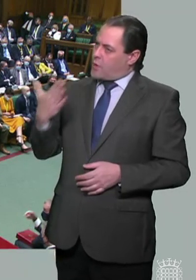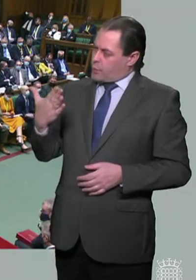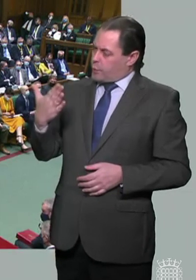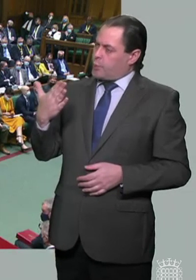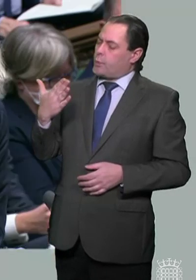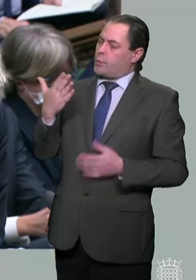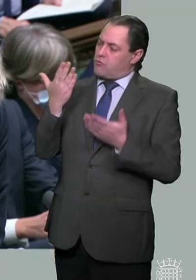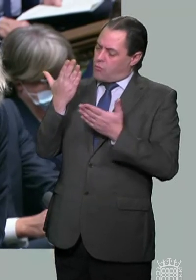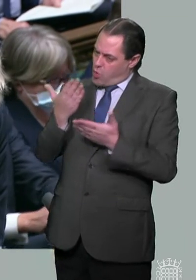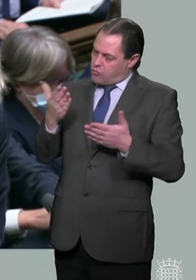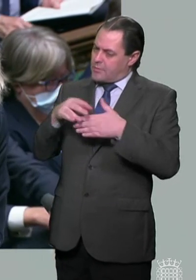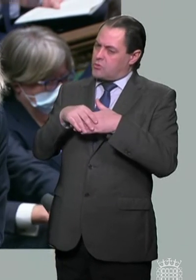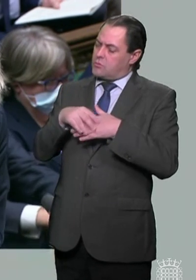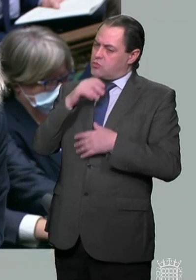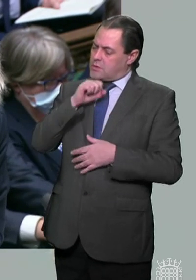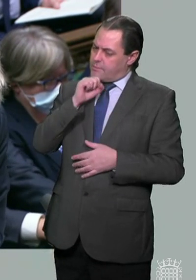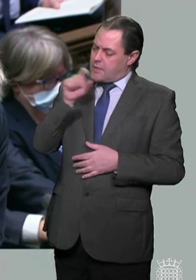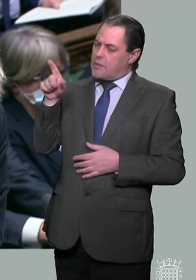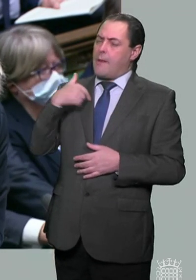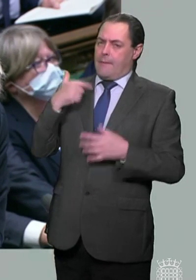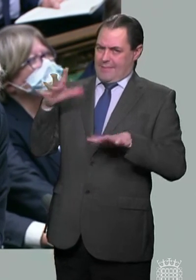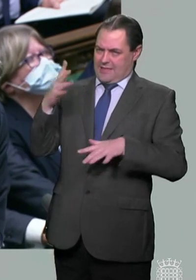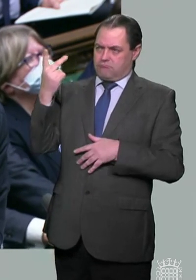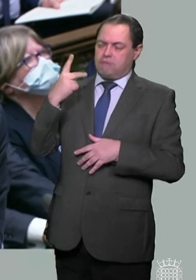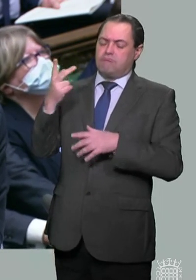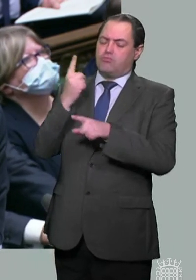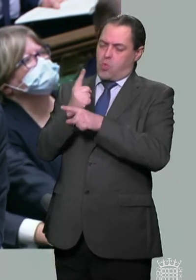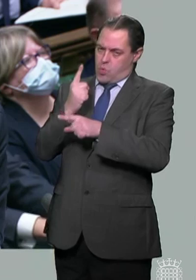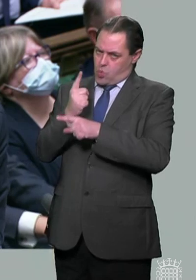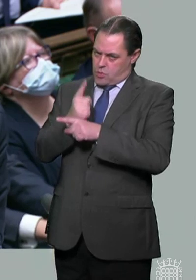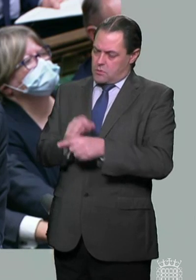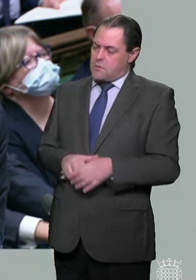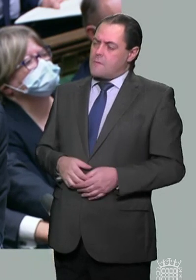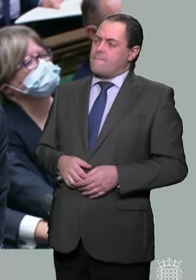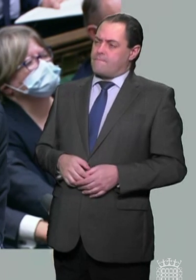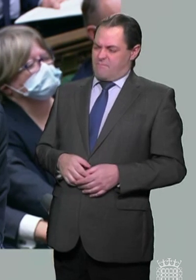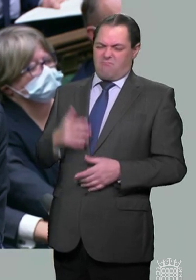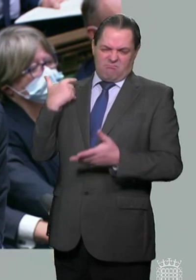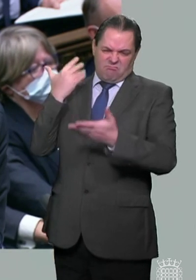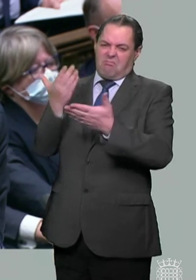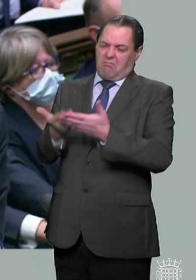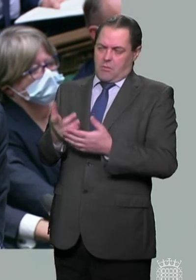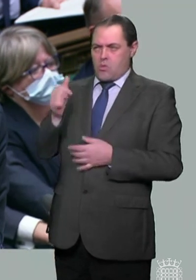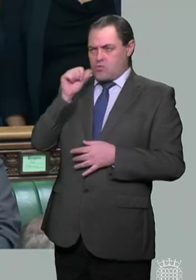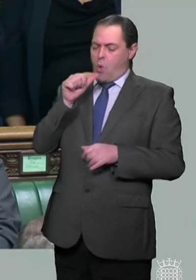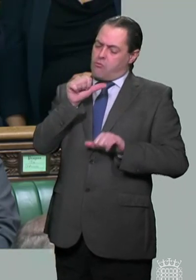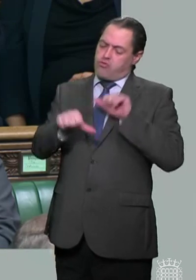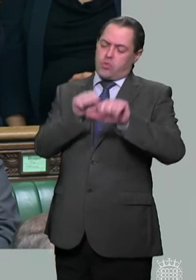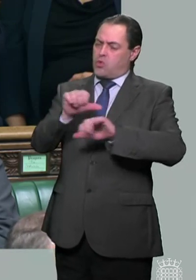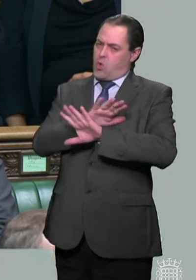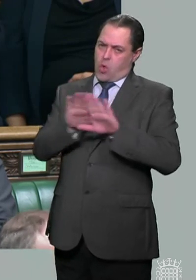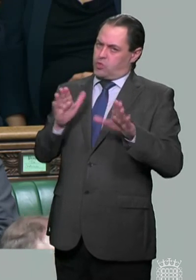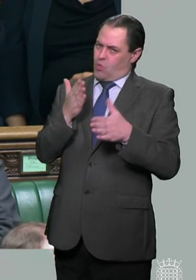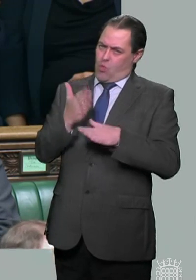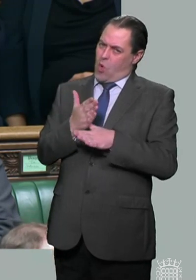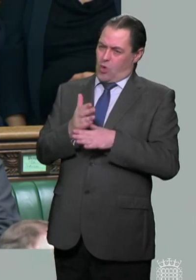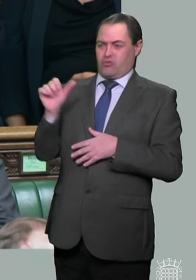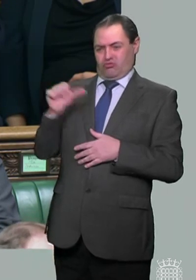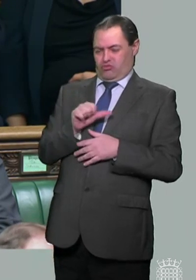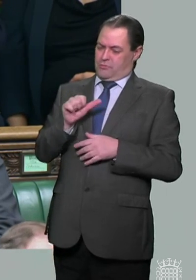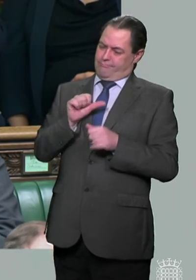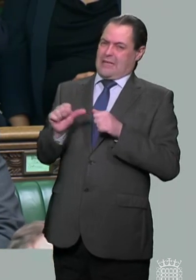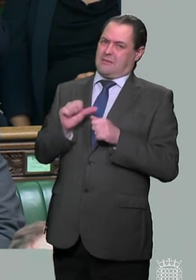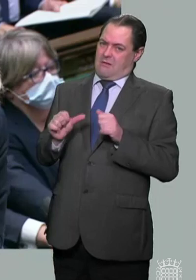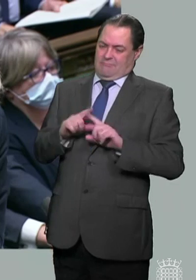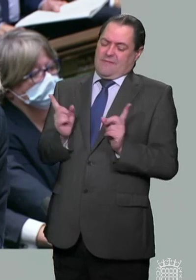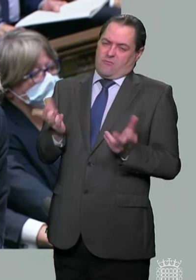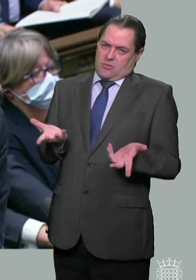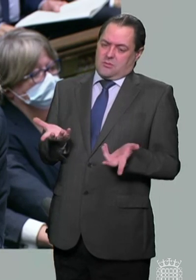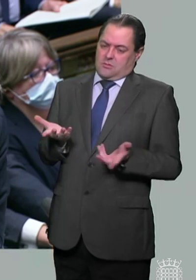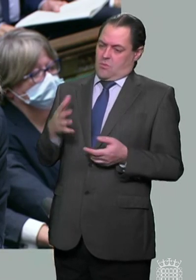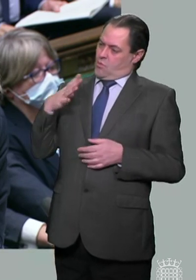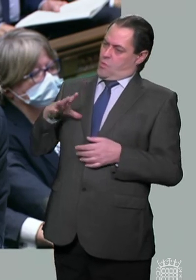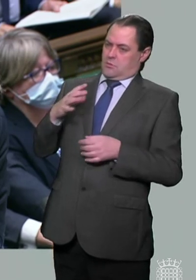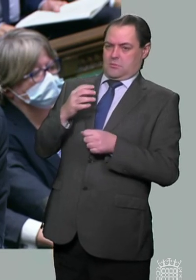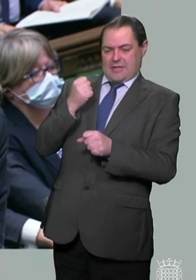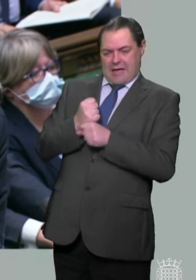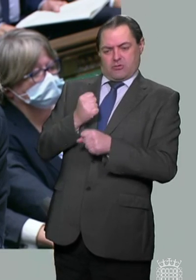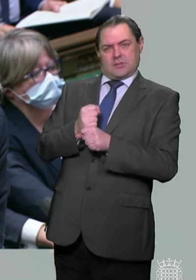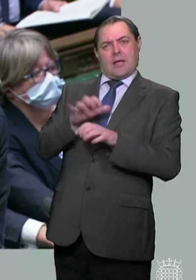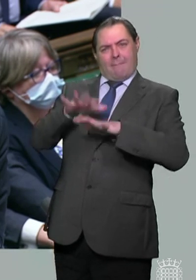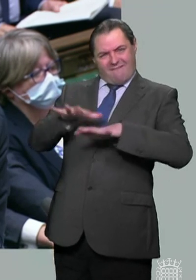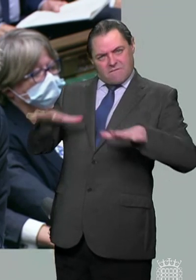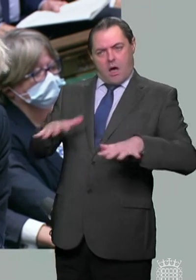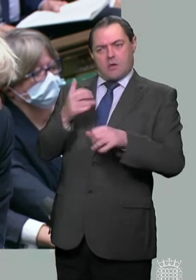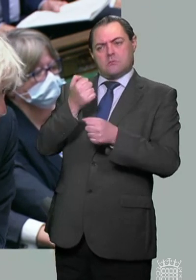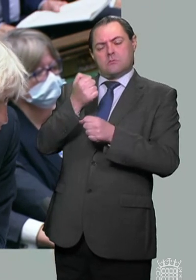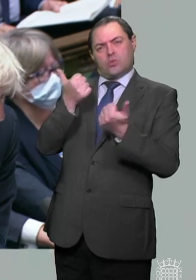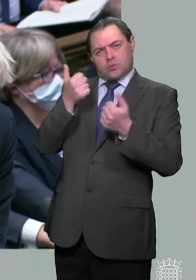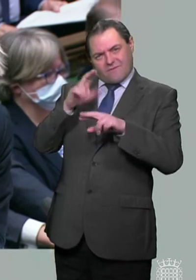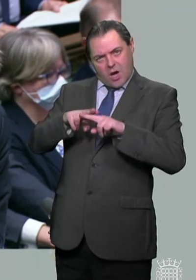He and I have discussed this extensively, and he knows that we share a view that the protocol is not working in the way that it needs to in order to guarantee the Belfast-Good Friday agreement.